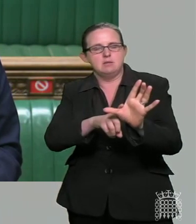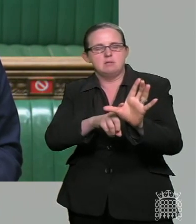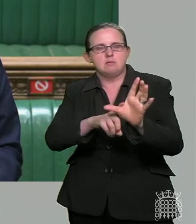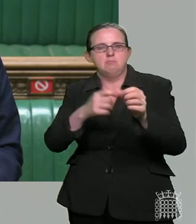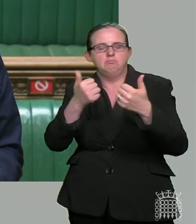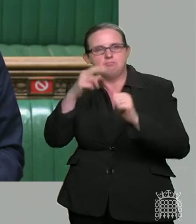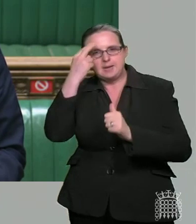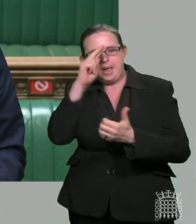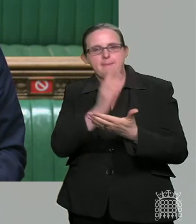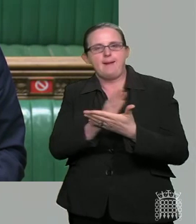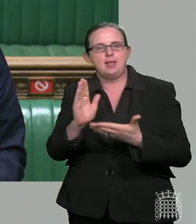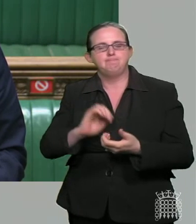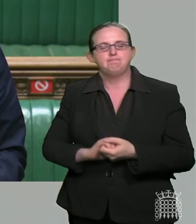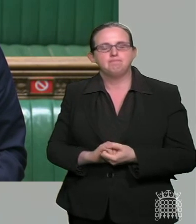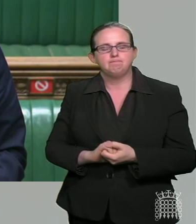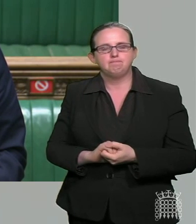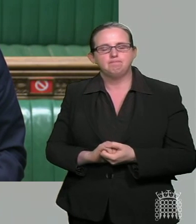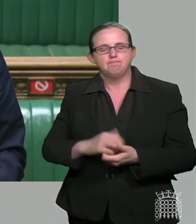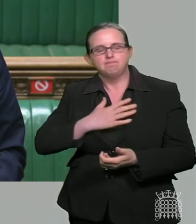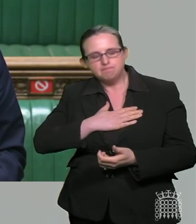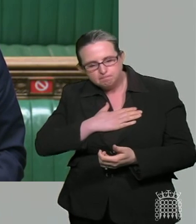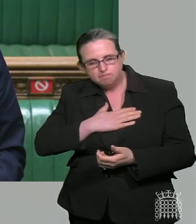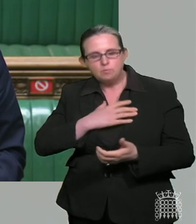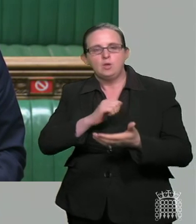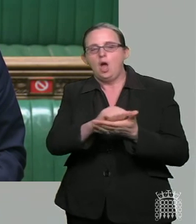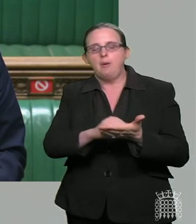No apology can lessen their lasting pain.